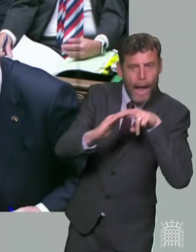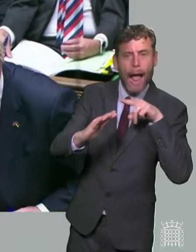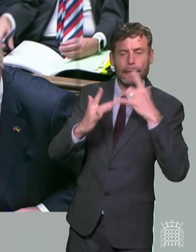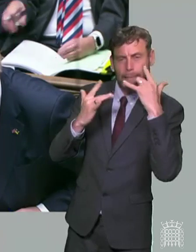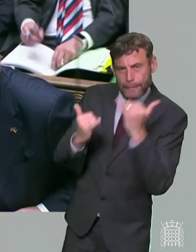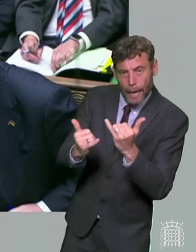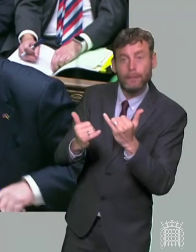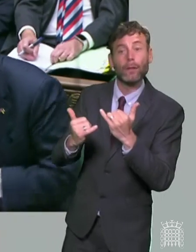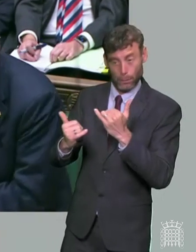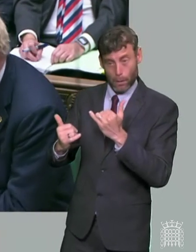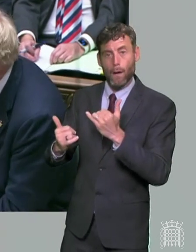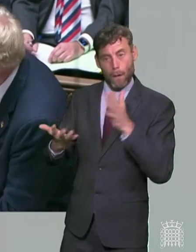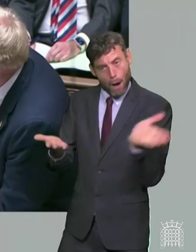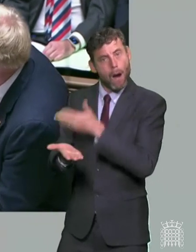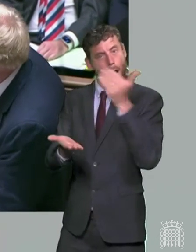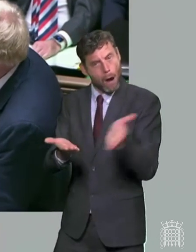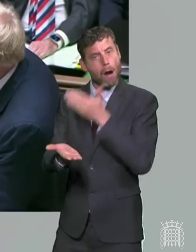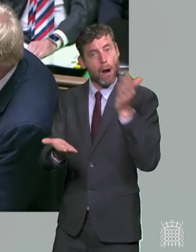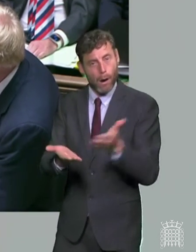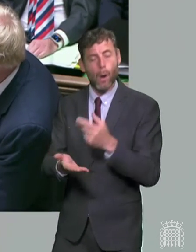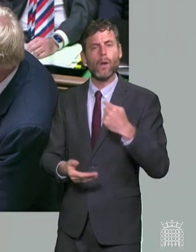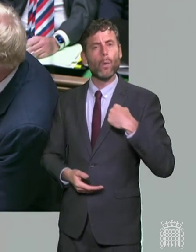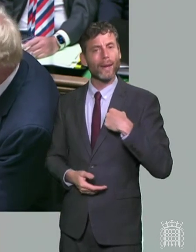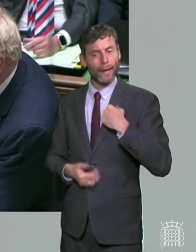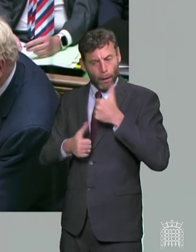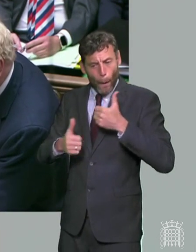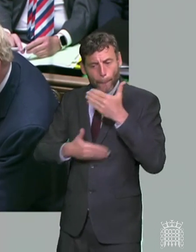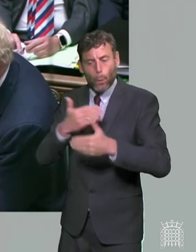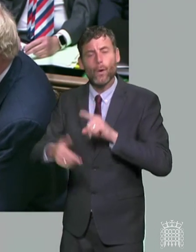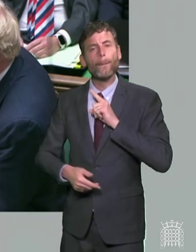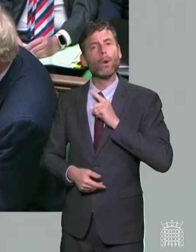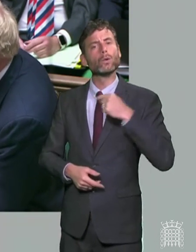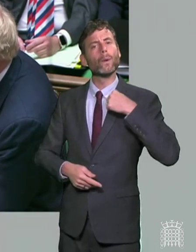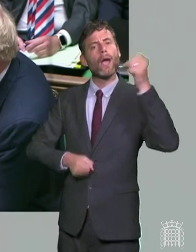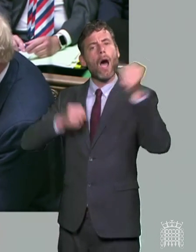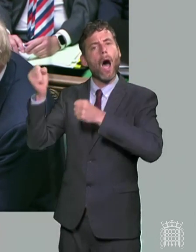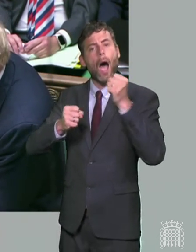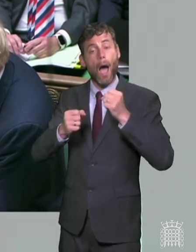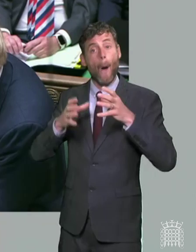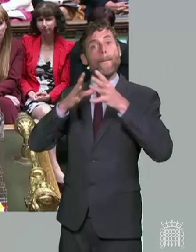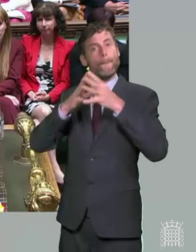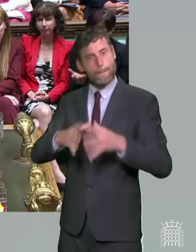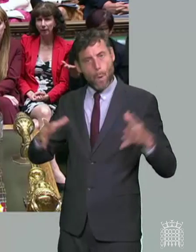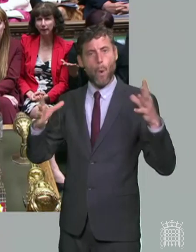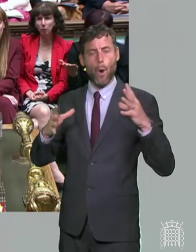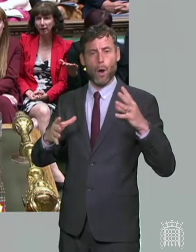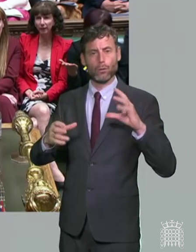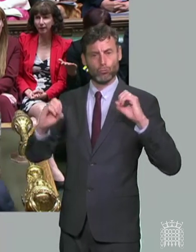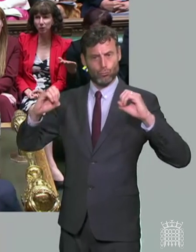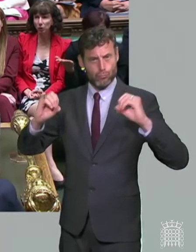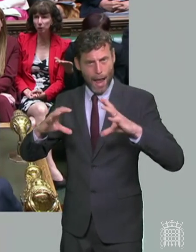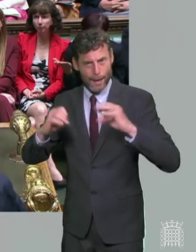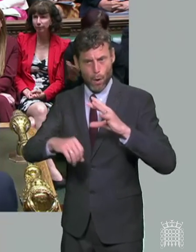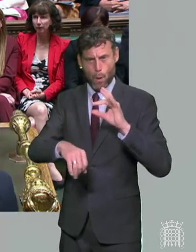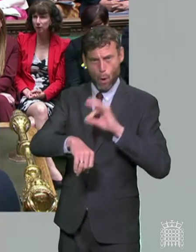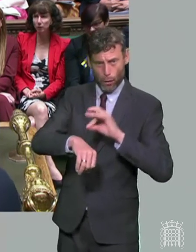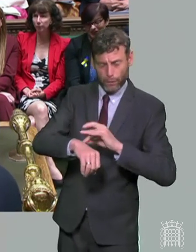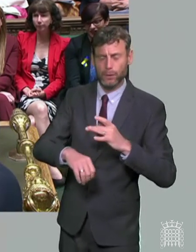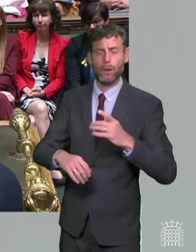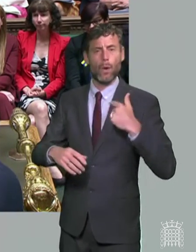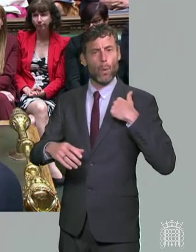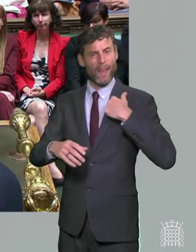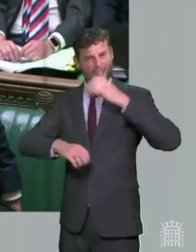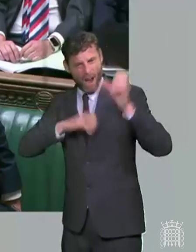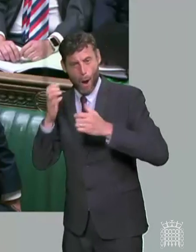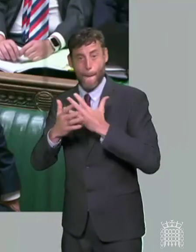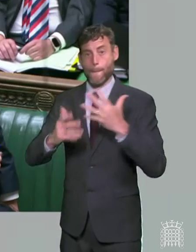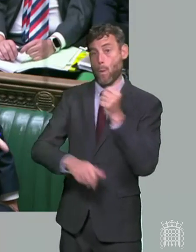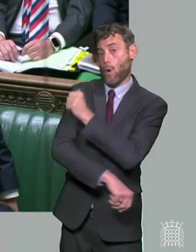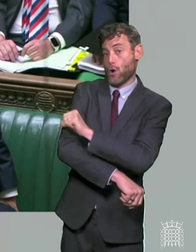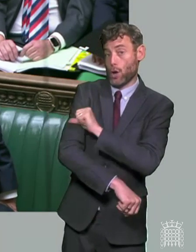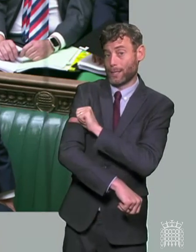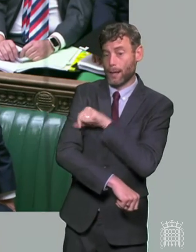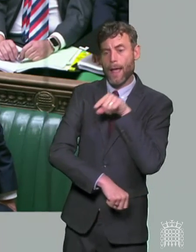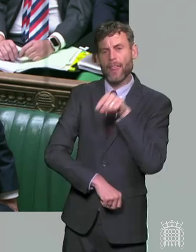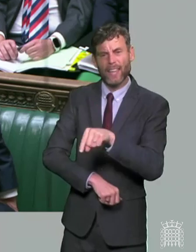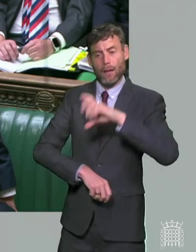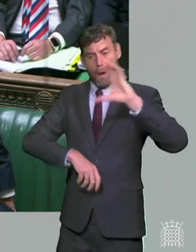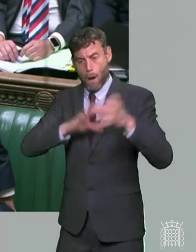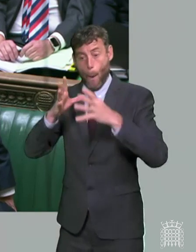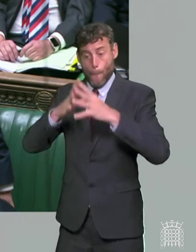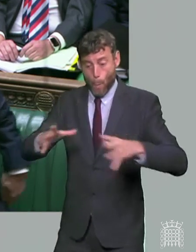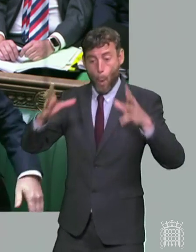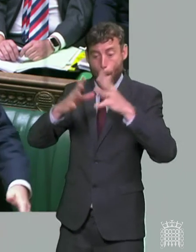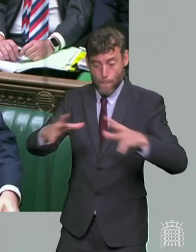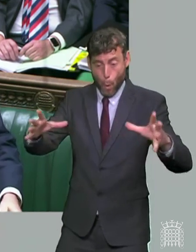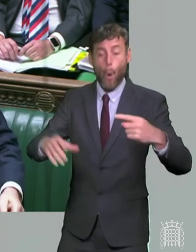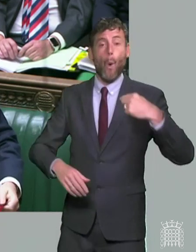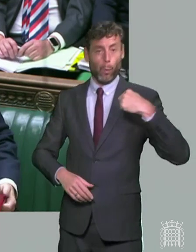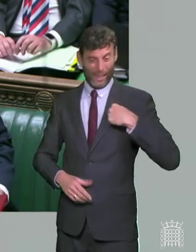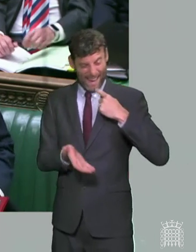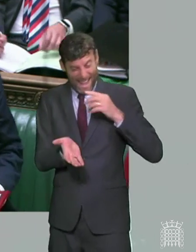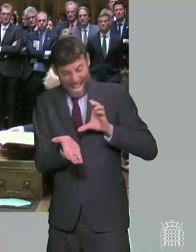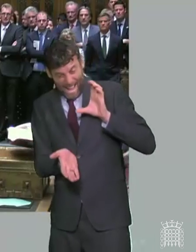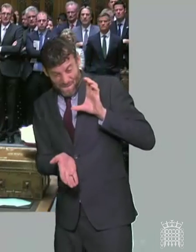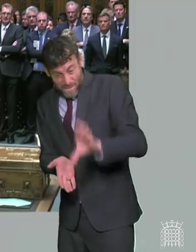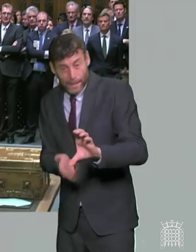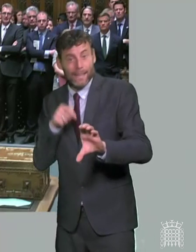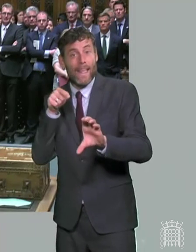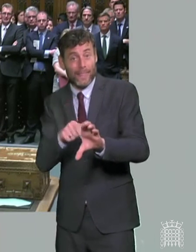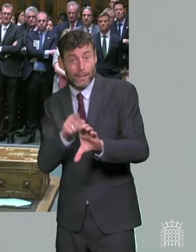Above all, we can do that because we are hiring more radiographers, we are hiring more nurses and we are hiring more professionals in our NHS because of the investments that we made, which, as I say, the party of Bevan tragically opposed.